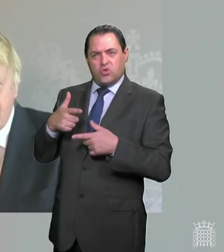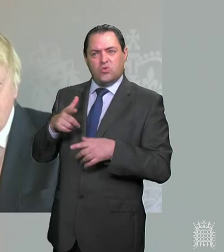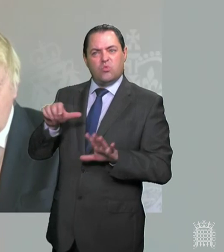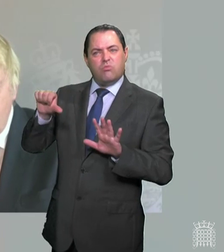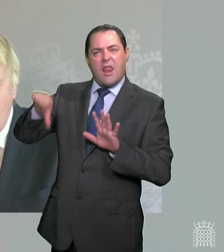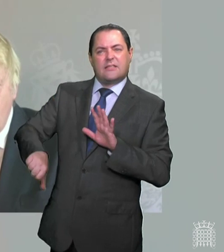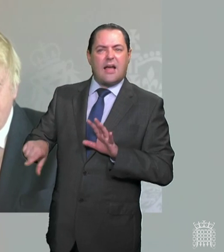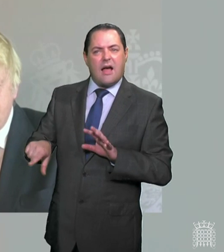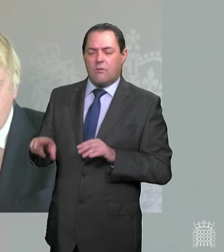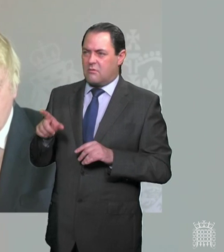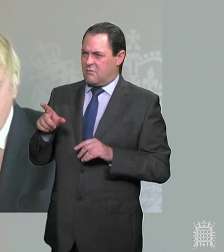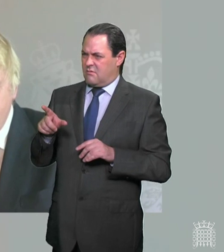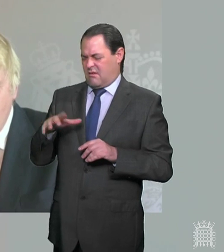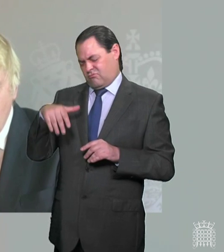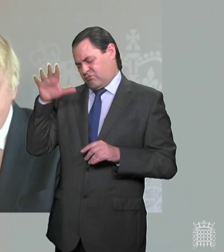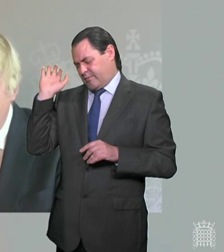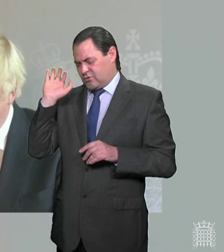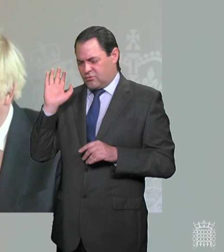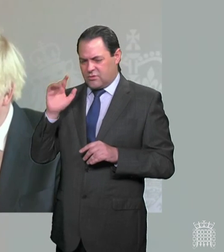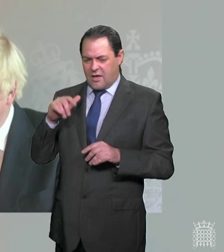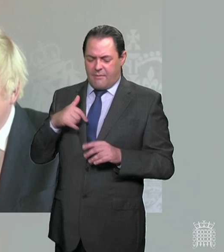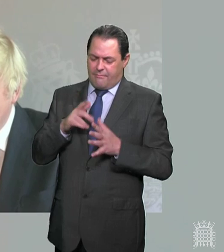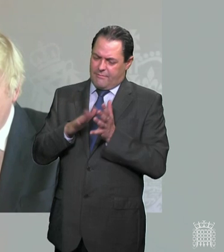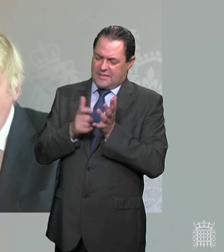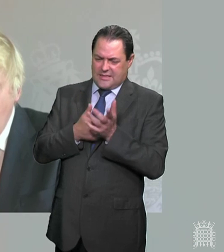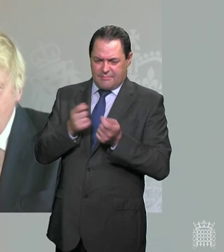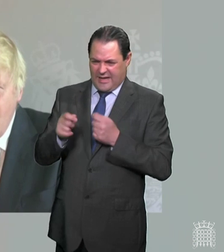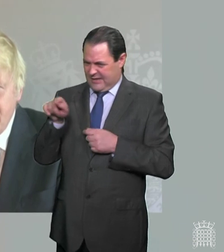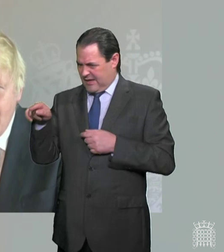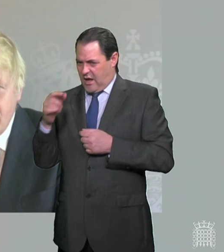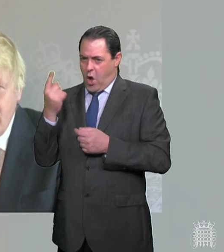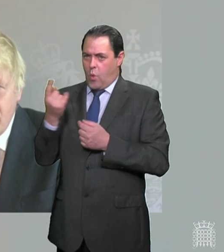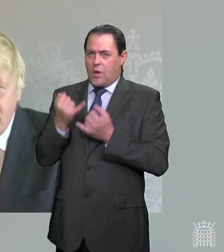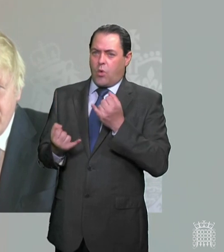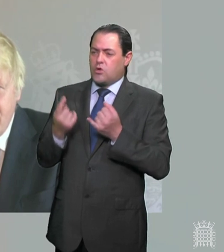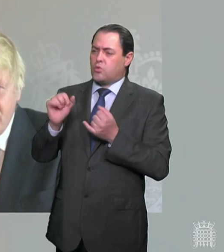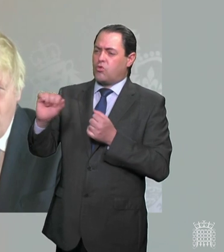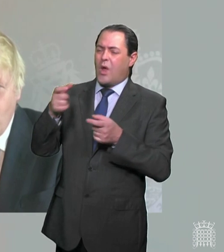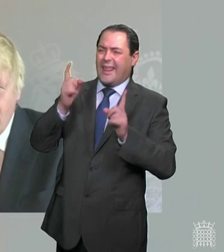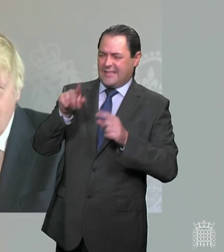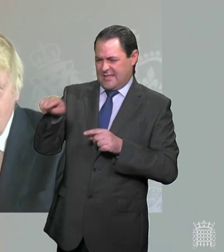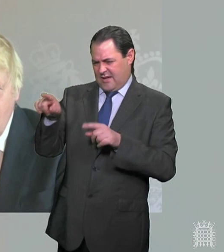I do not think that I have heard such total cobblers in all my life, except possibly from the Leader of the Opposition.